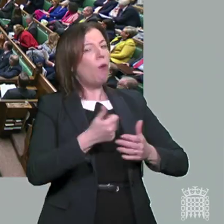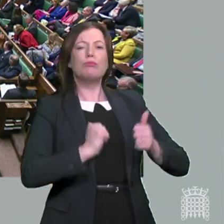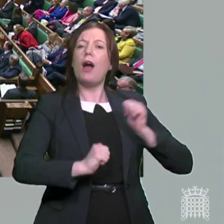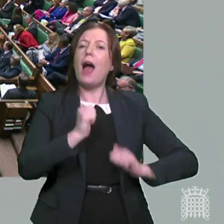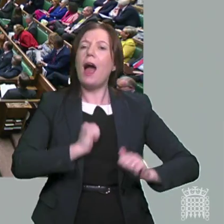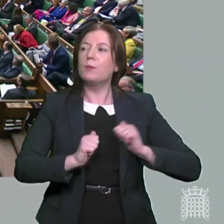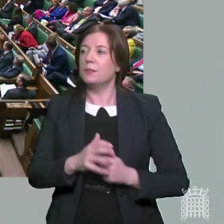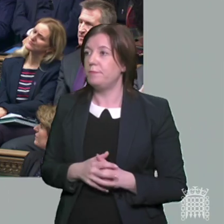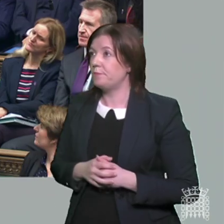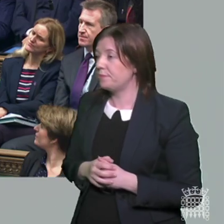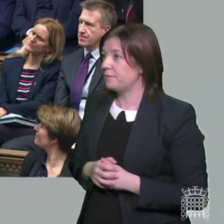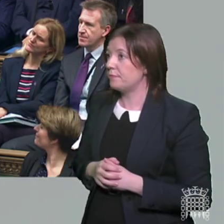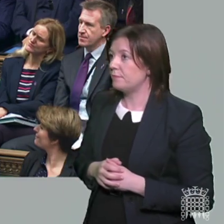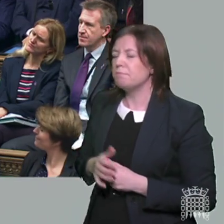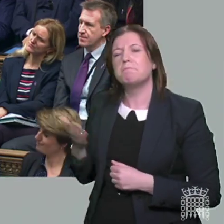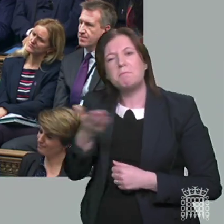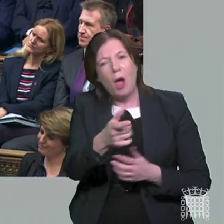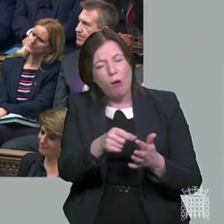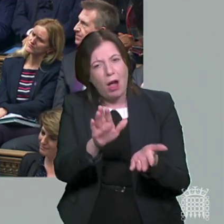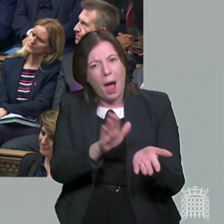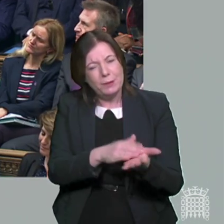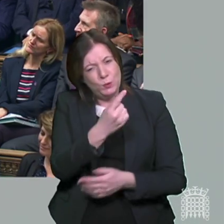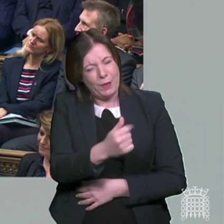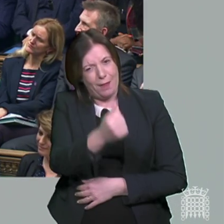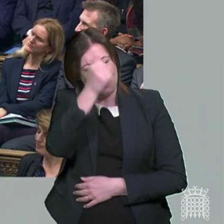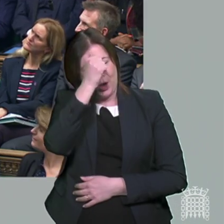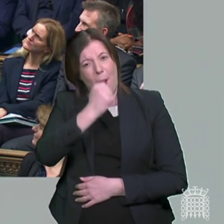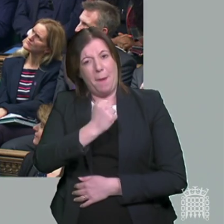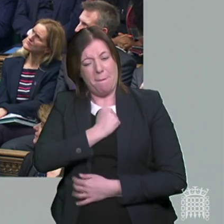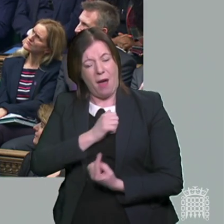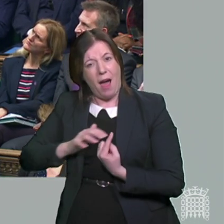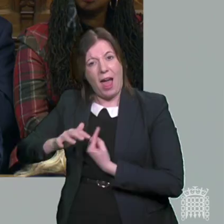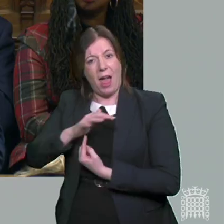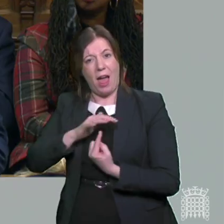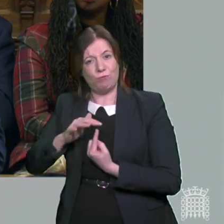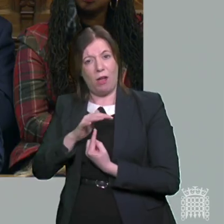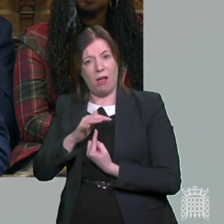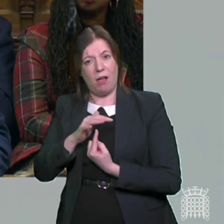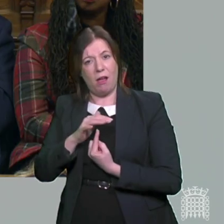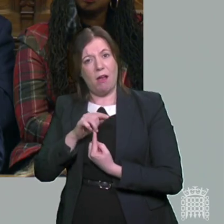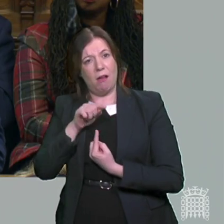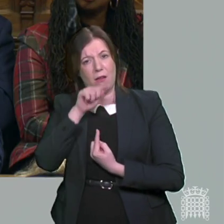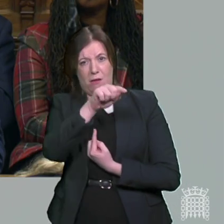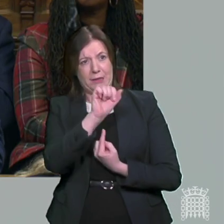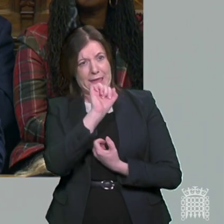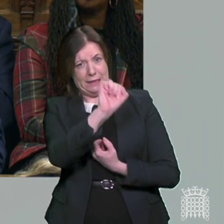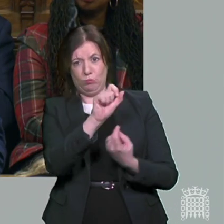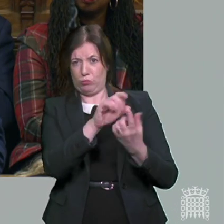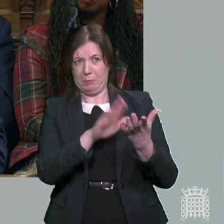Does the Prime Minister realise that most people in my constituency think it is his role to keep our country safe?